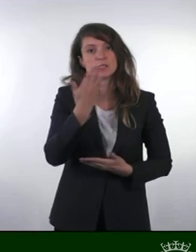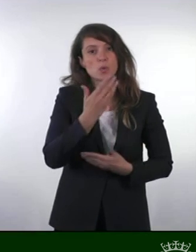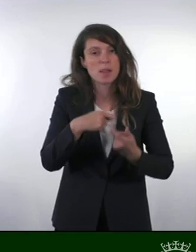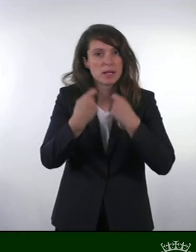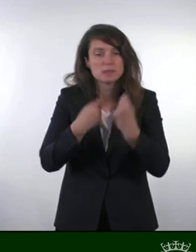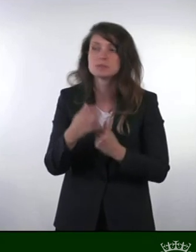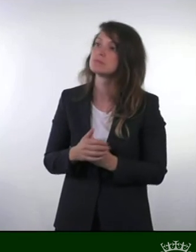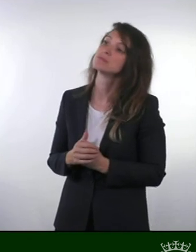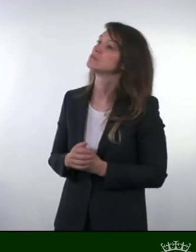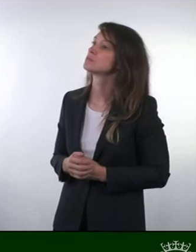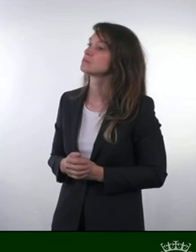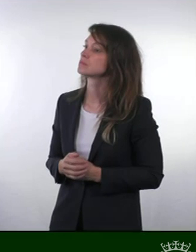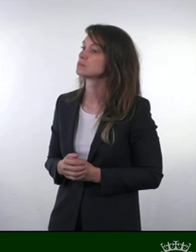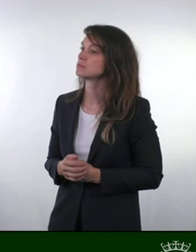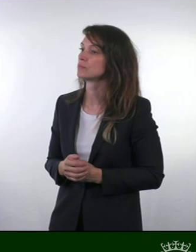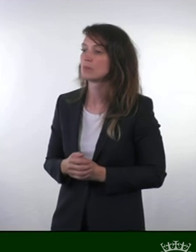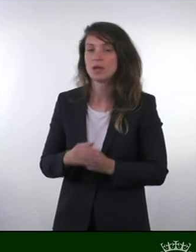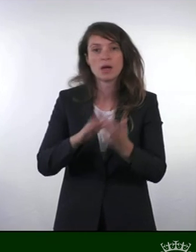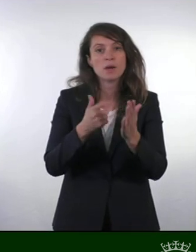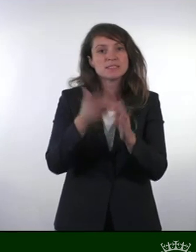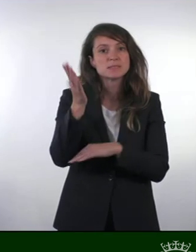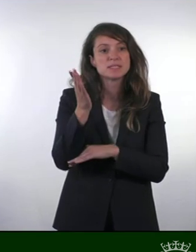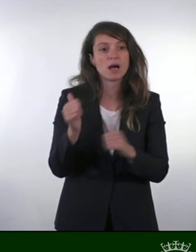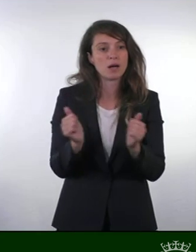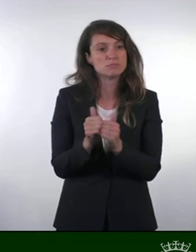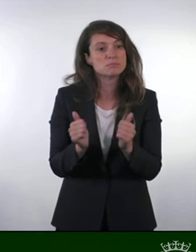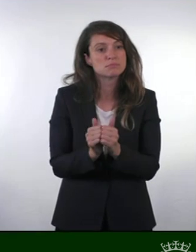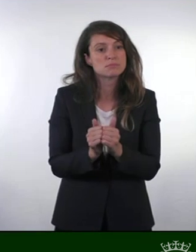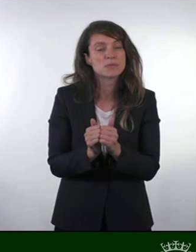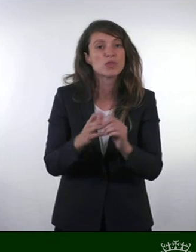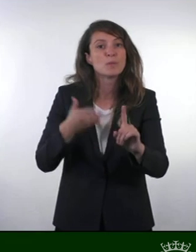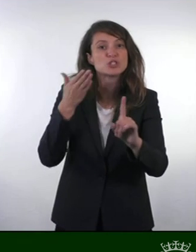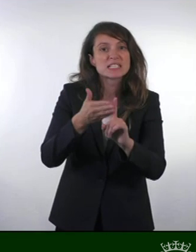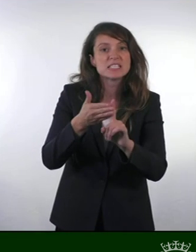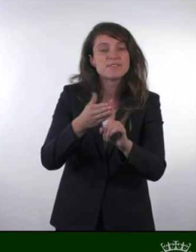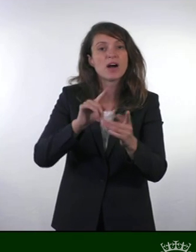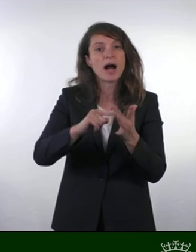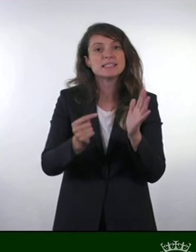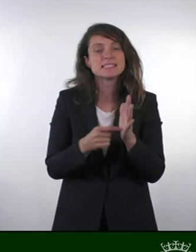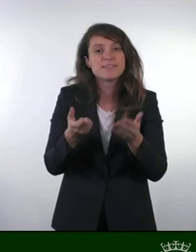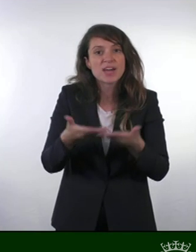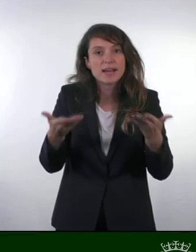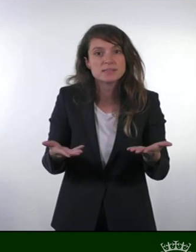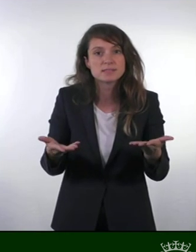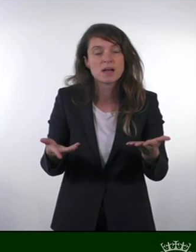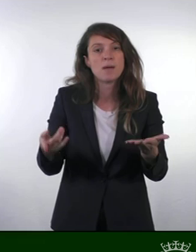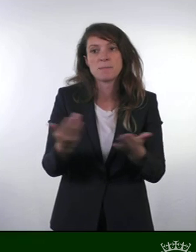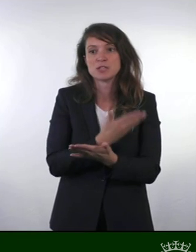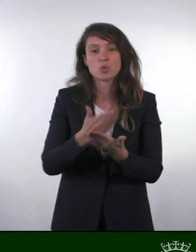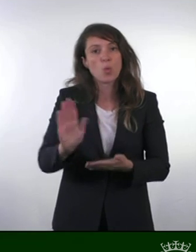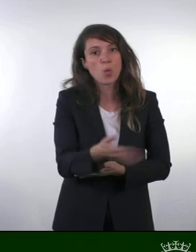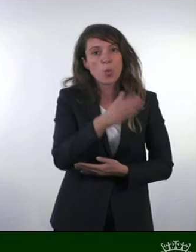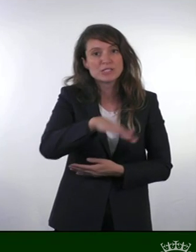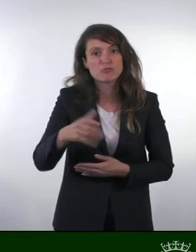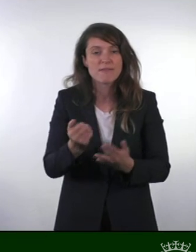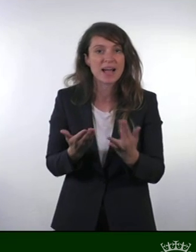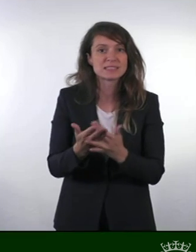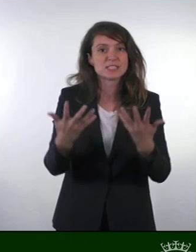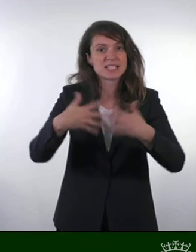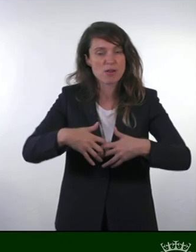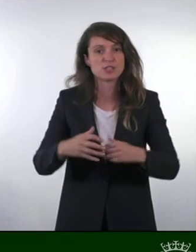I passionately support the objective of making sure that there is IT fairness and that all kids have access to the technology that they need.